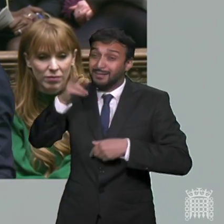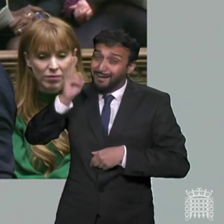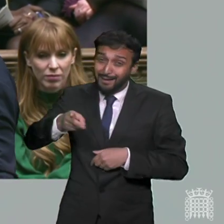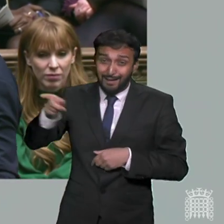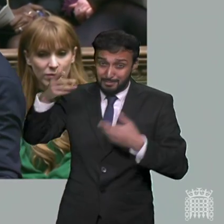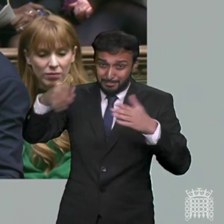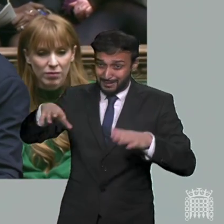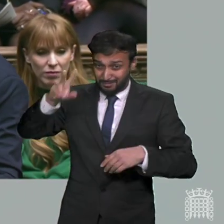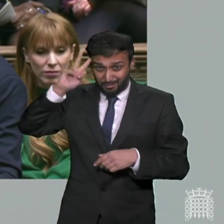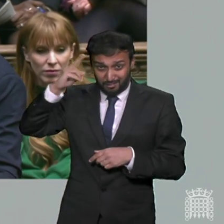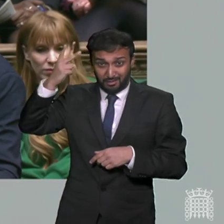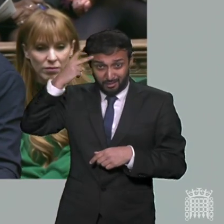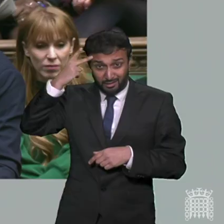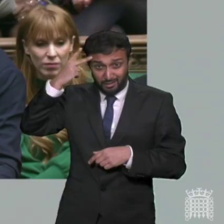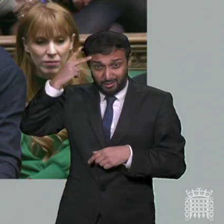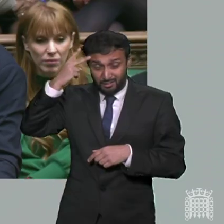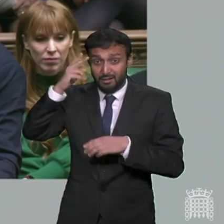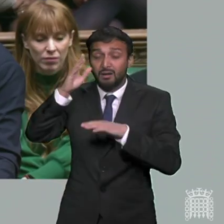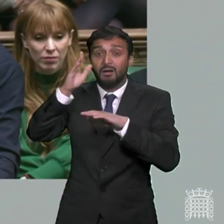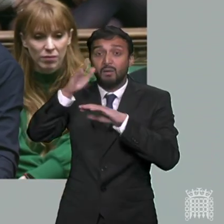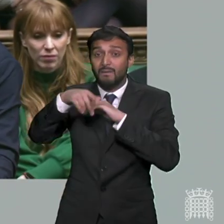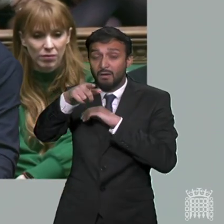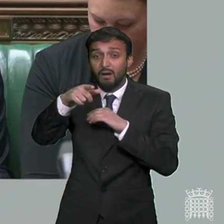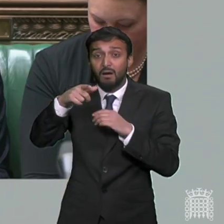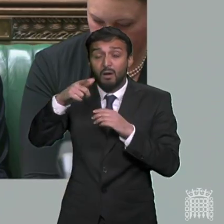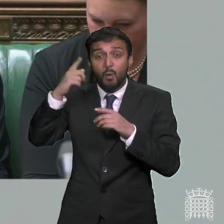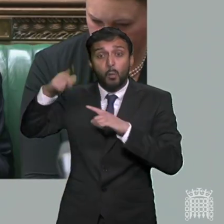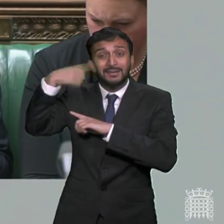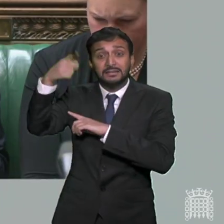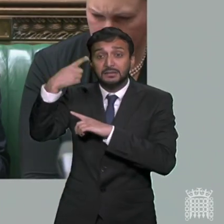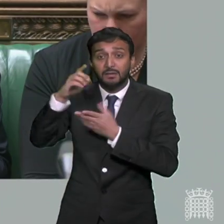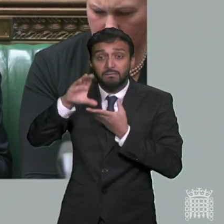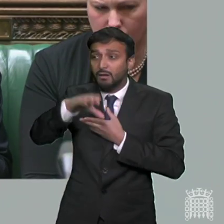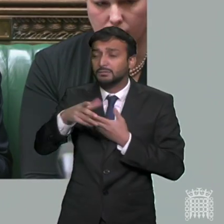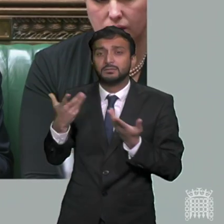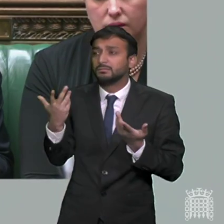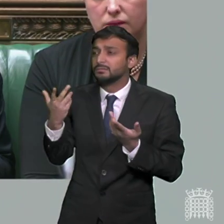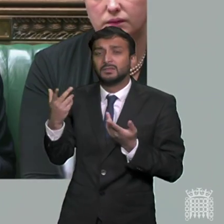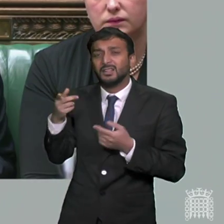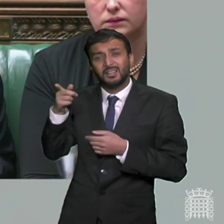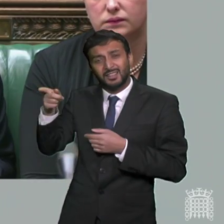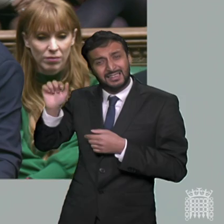Actually, I agree with that one, but is there no issue on which the Prime Minister will not give in to his Back Benchers?